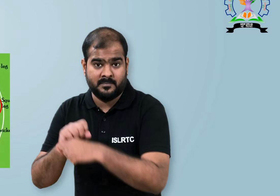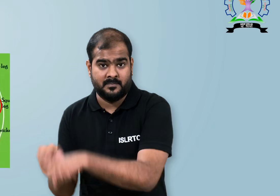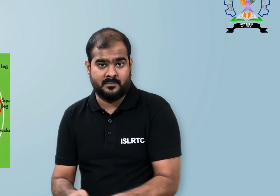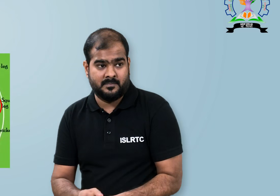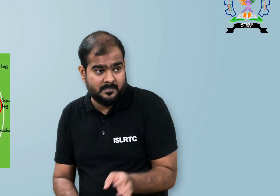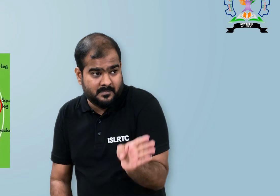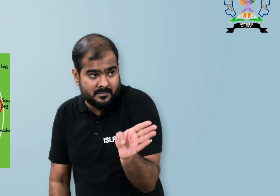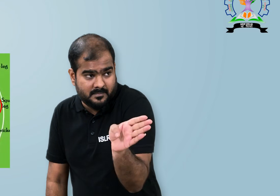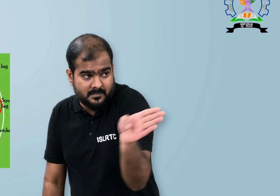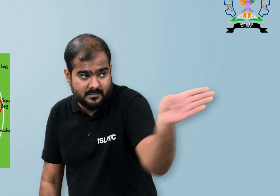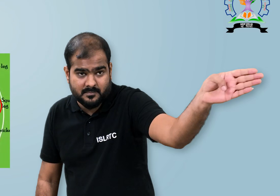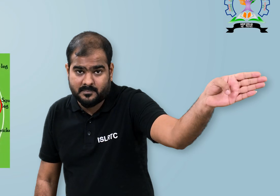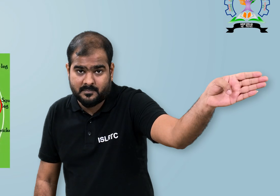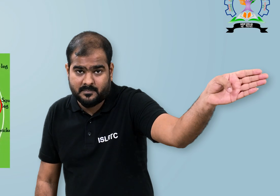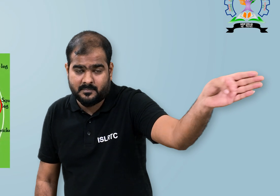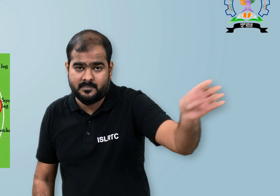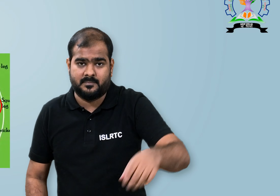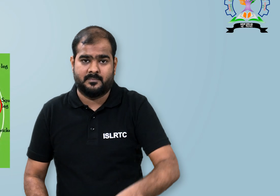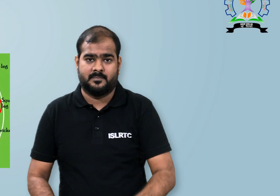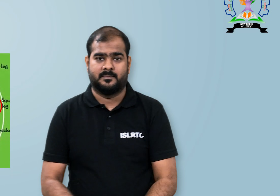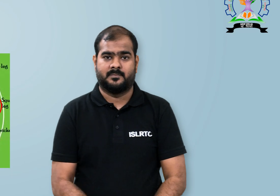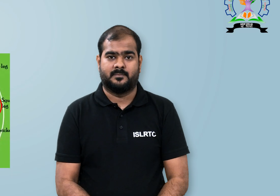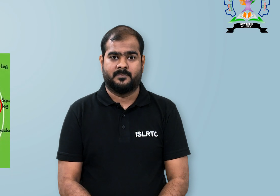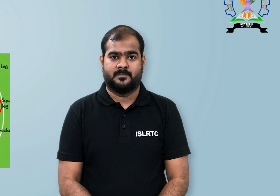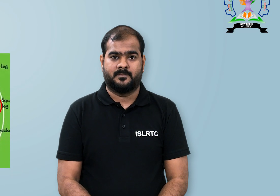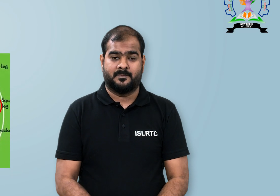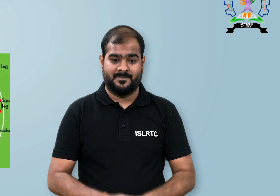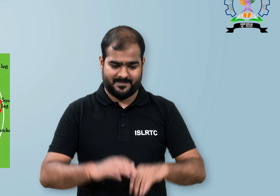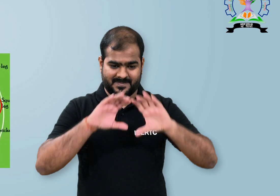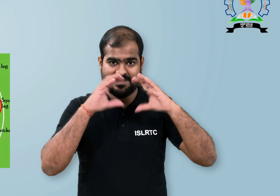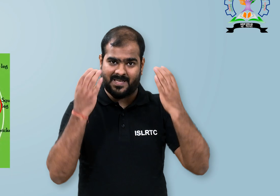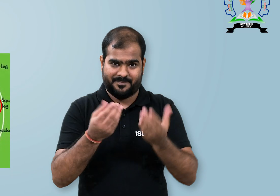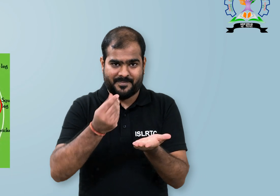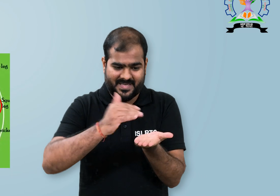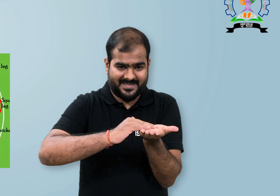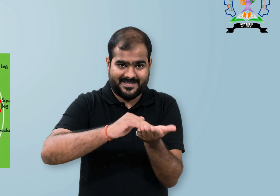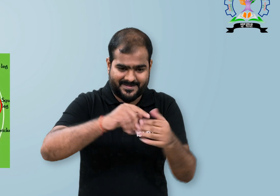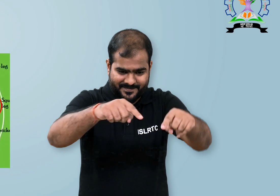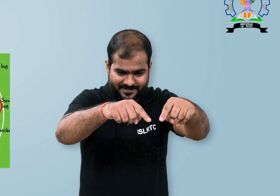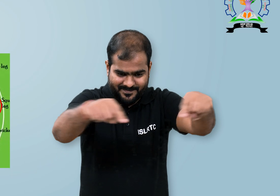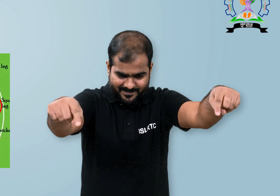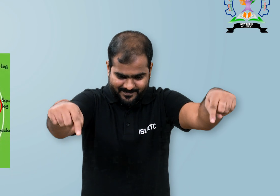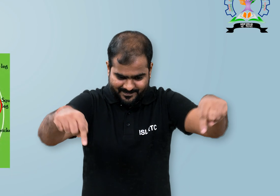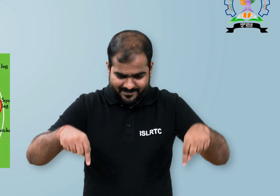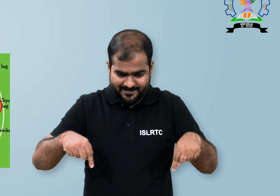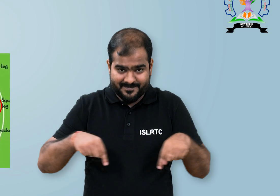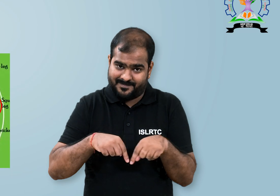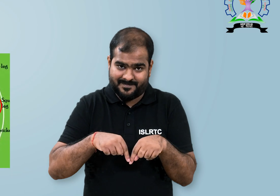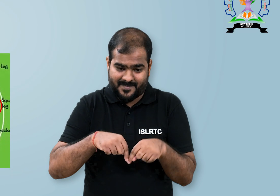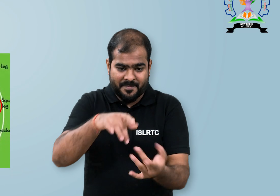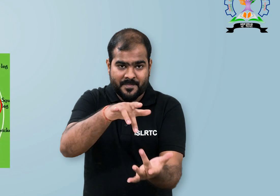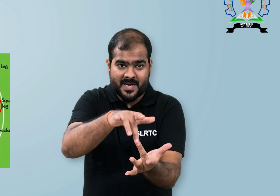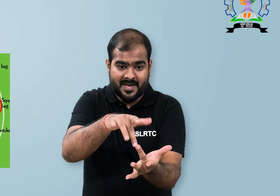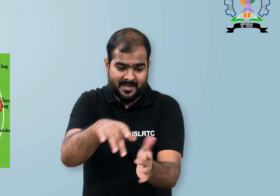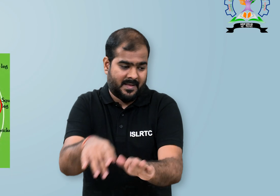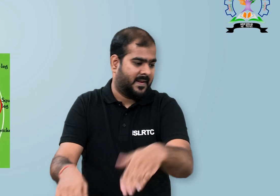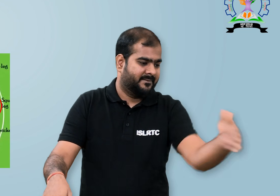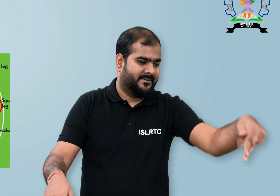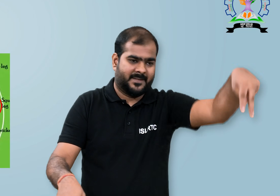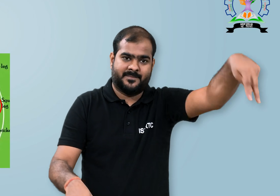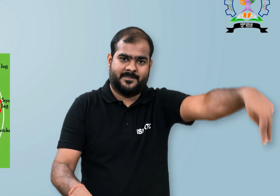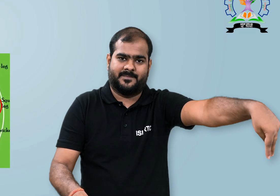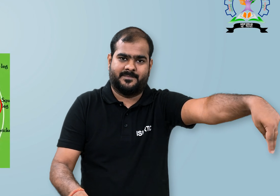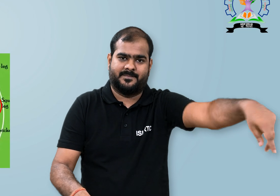Square Leg A fielding position square to the wicket on the leg side.